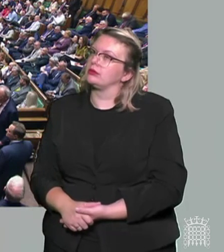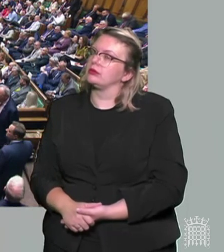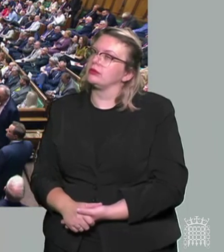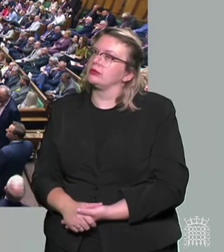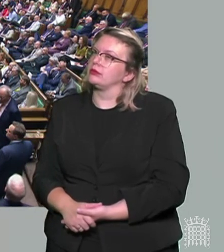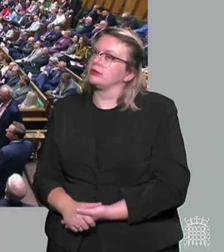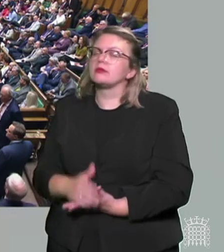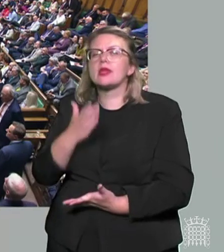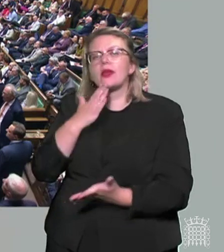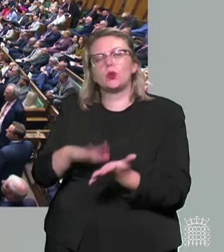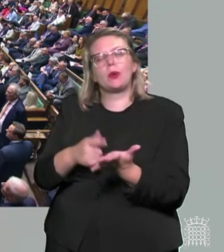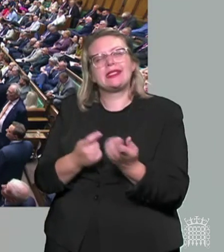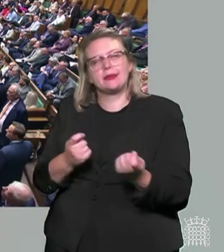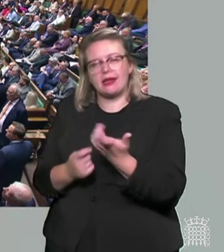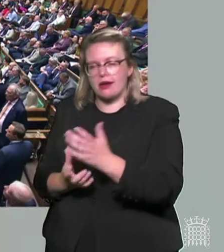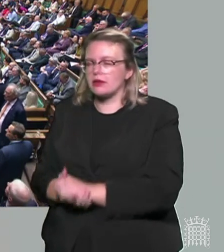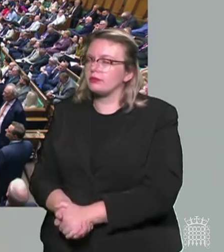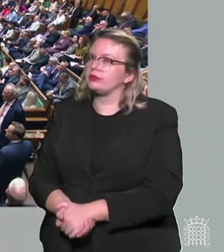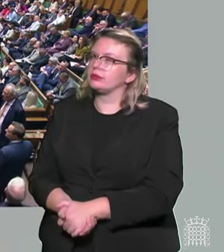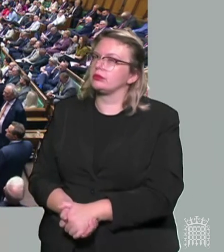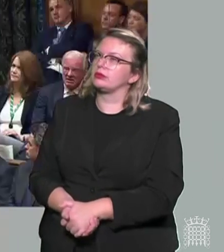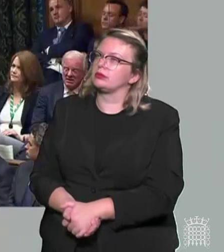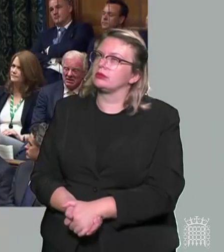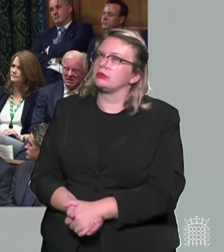I know that my right honourable Friend is aware of the importance of the seafood processing